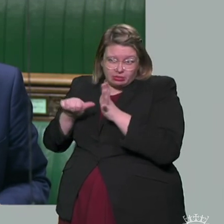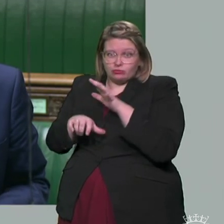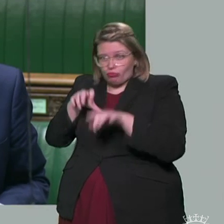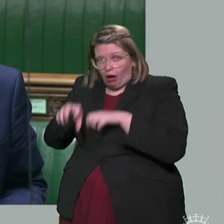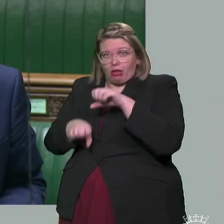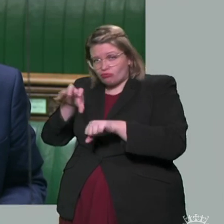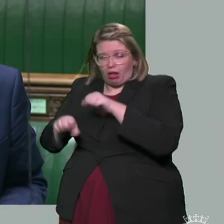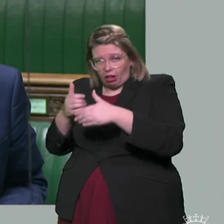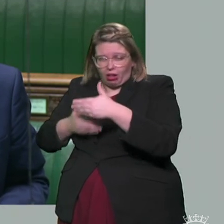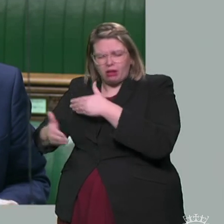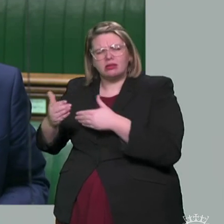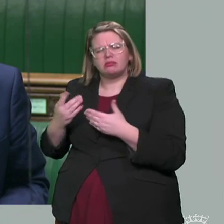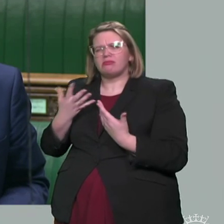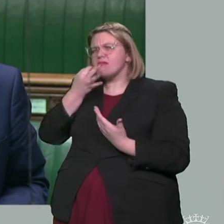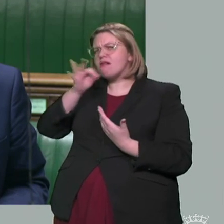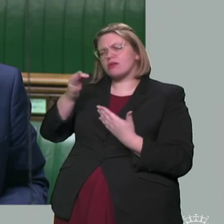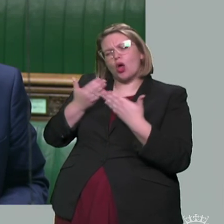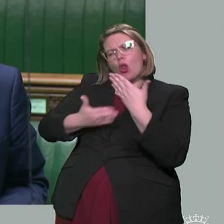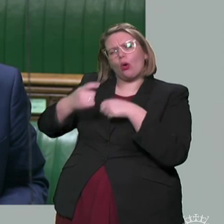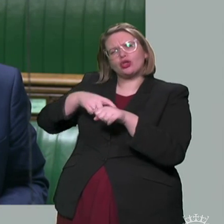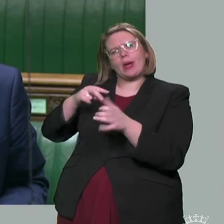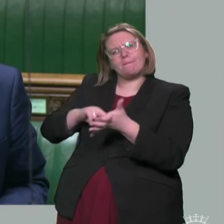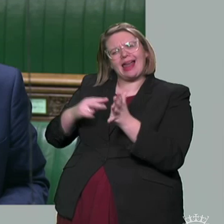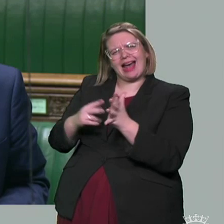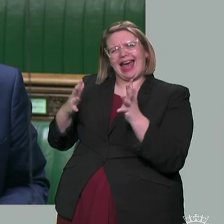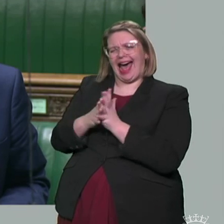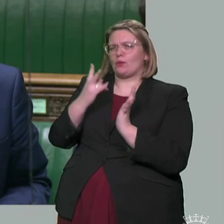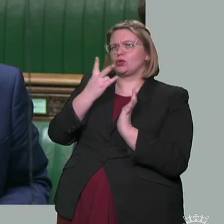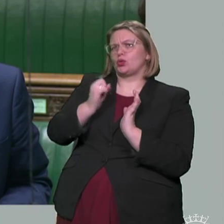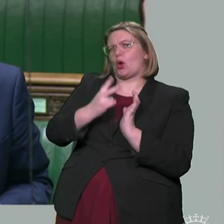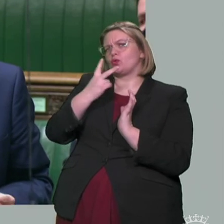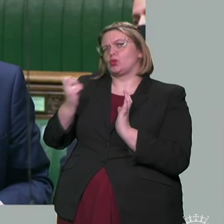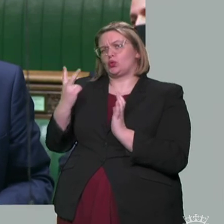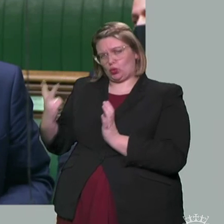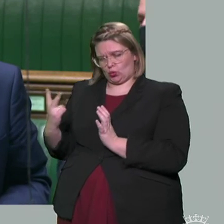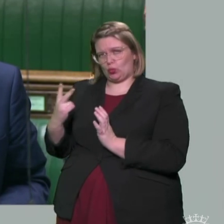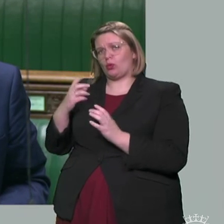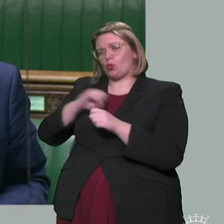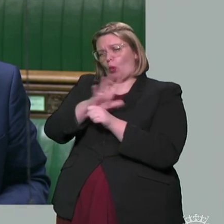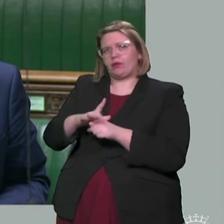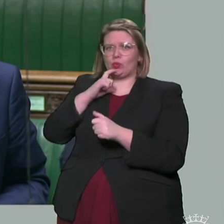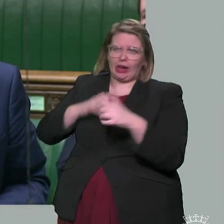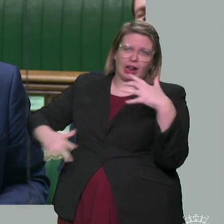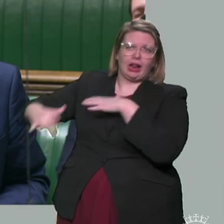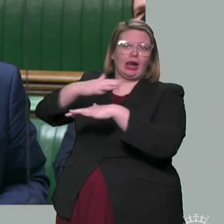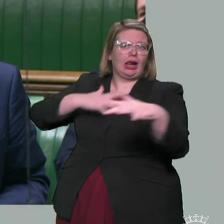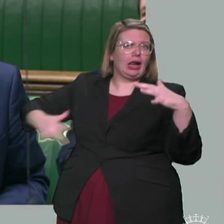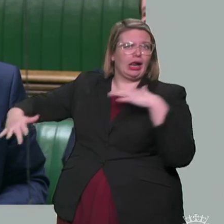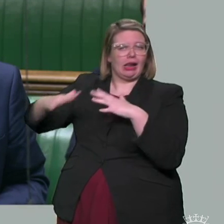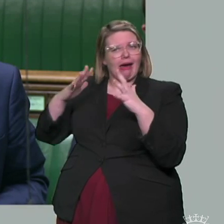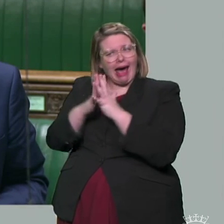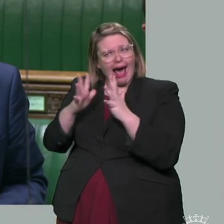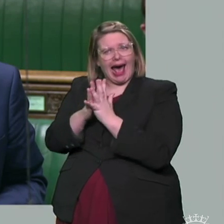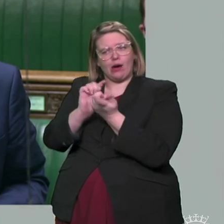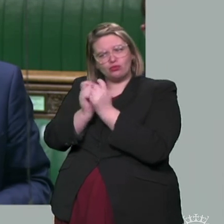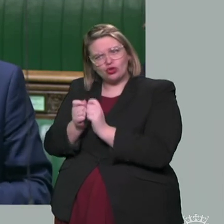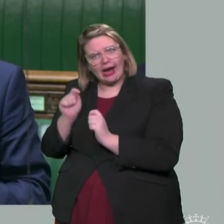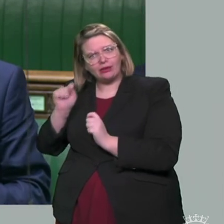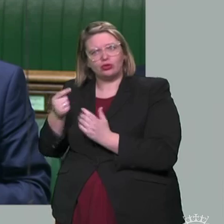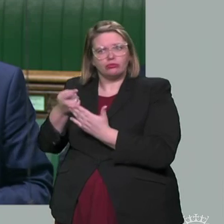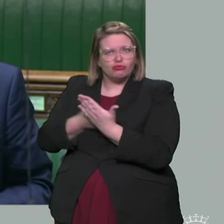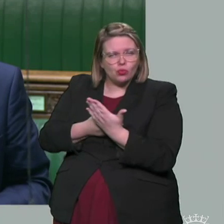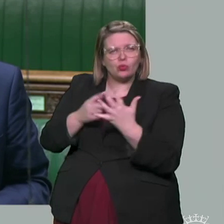What is the long-term plan for living with covid in 2022, and could that include any changes to mandatory isolation and test and trace?